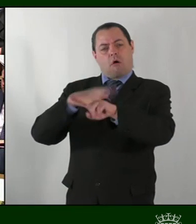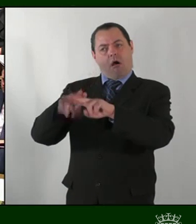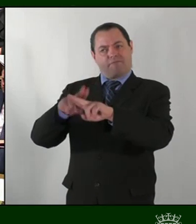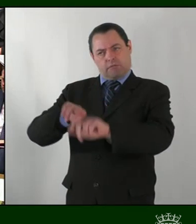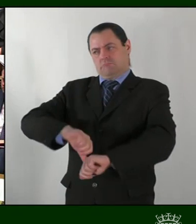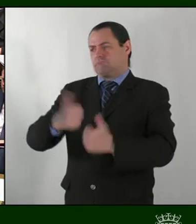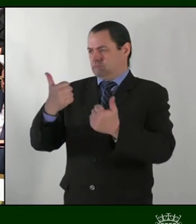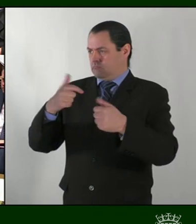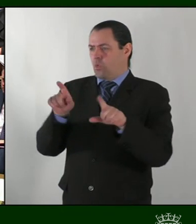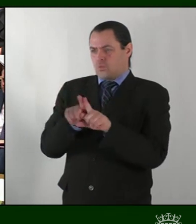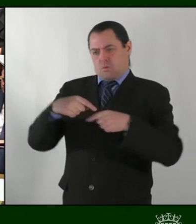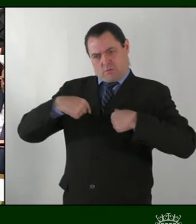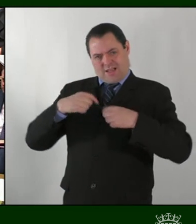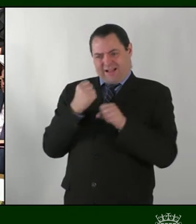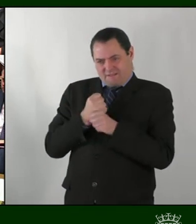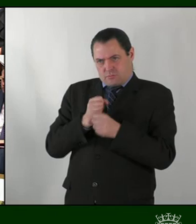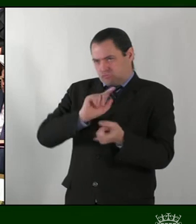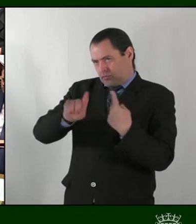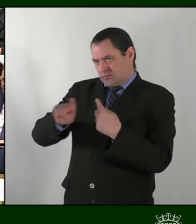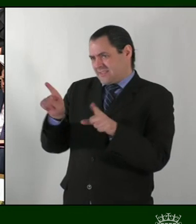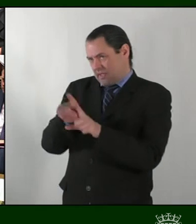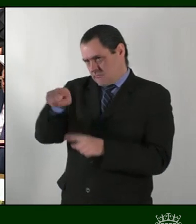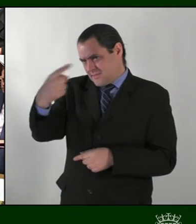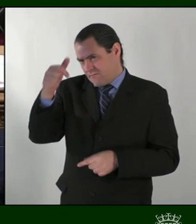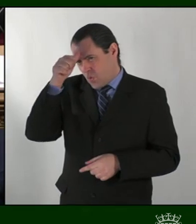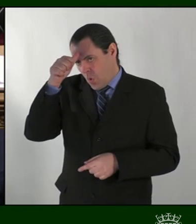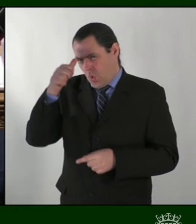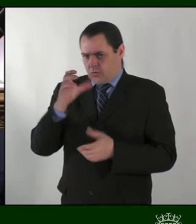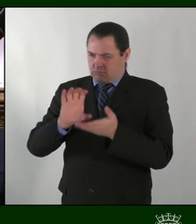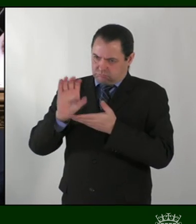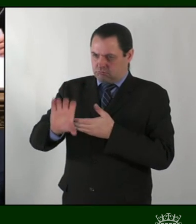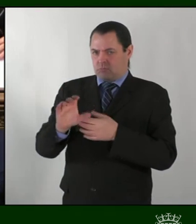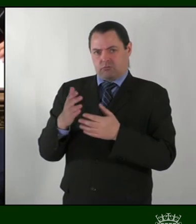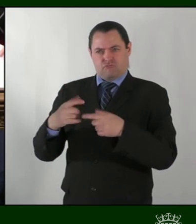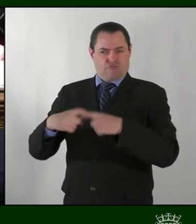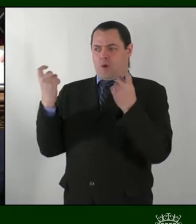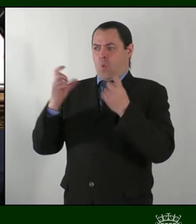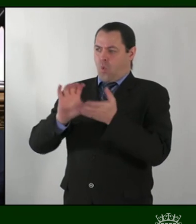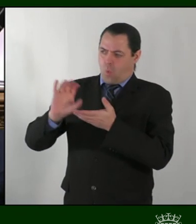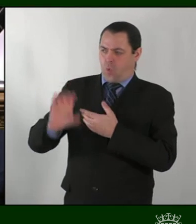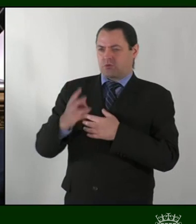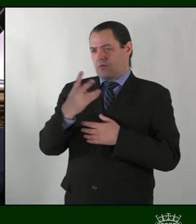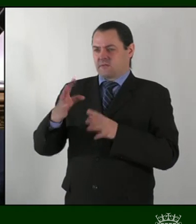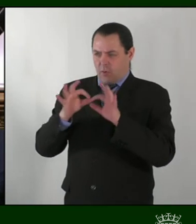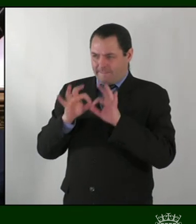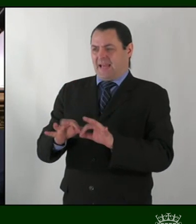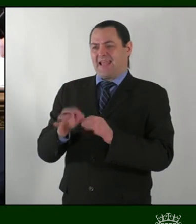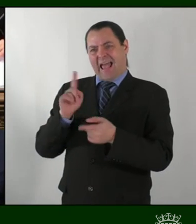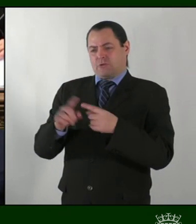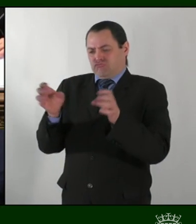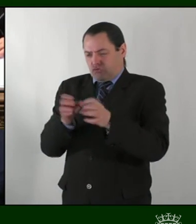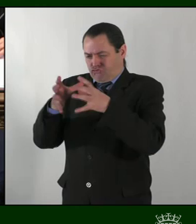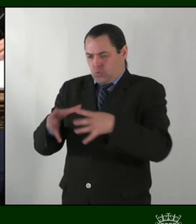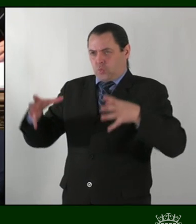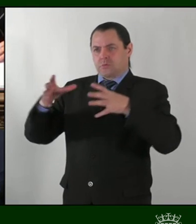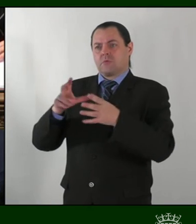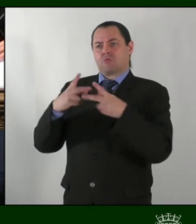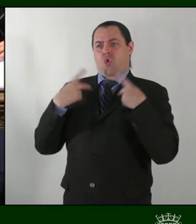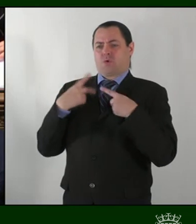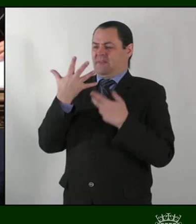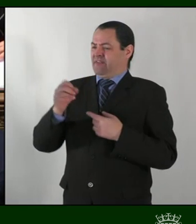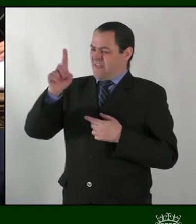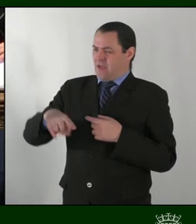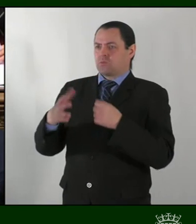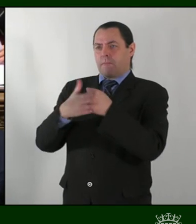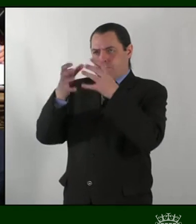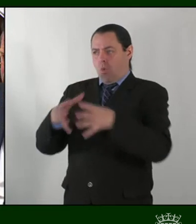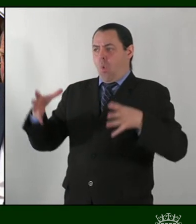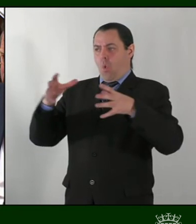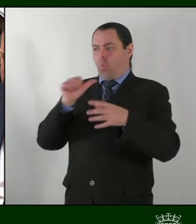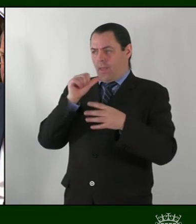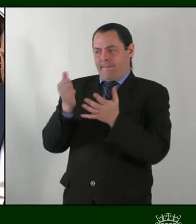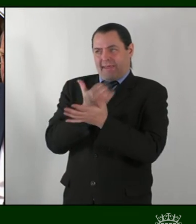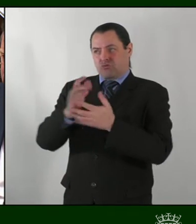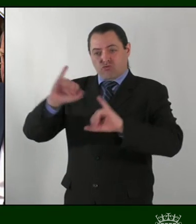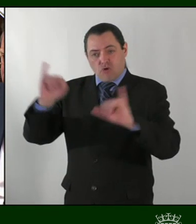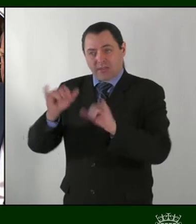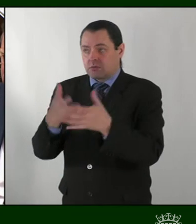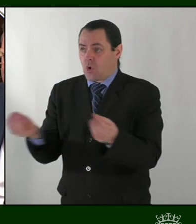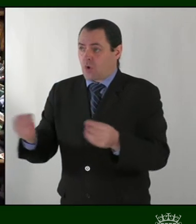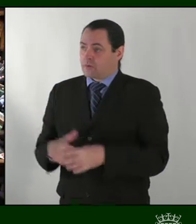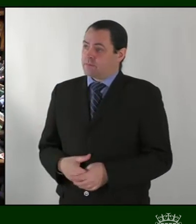As he knows, we in this Government are responding with a record investment in the NHS of £34 billion, and we are recruiting 50,000 more nurses, which will help to deal with that crisis.